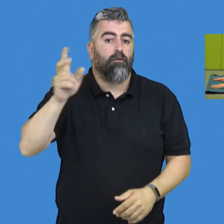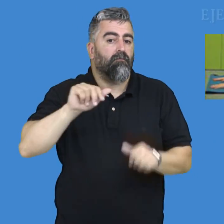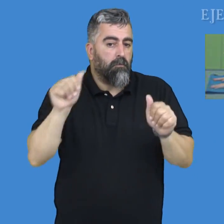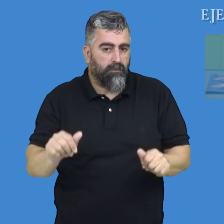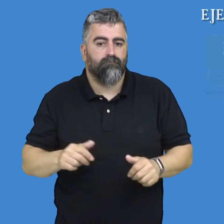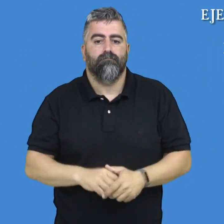forma